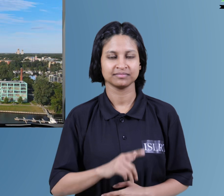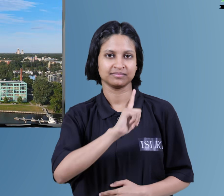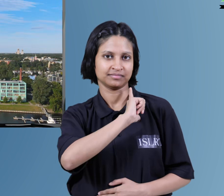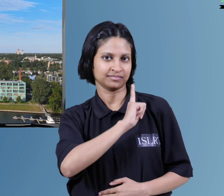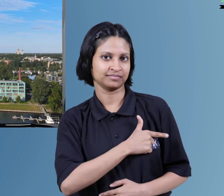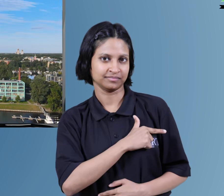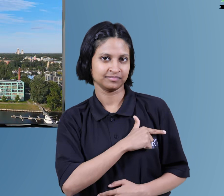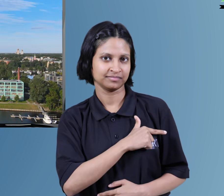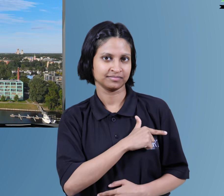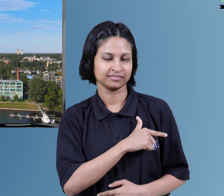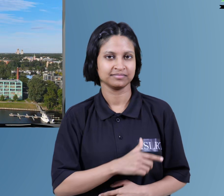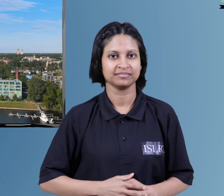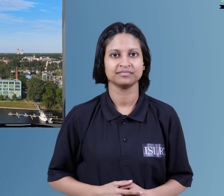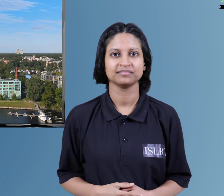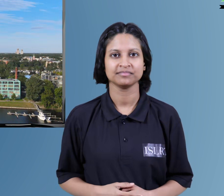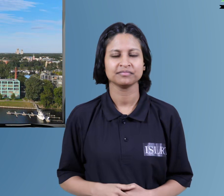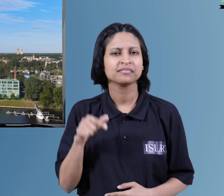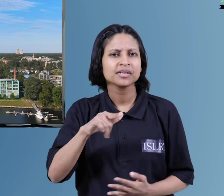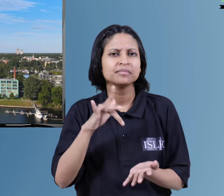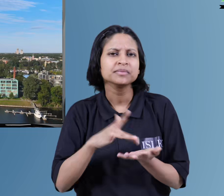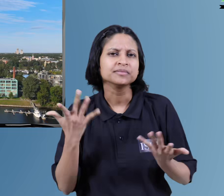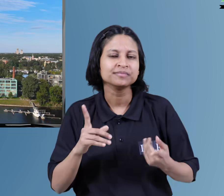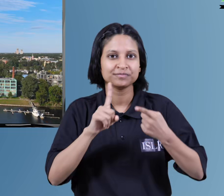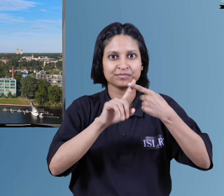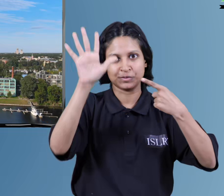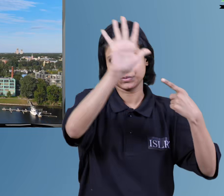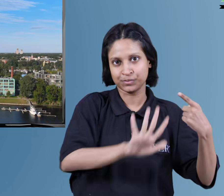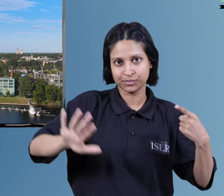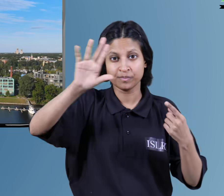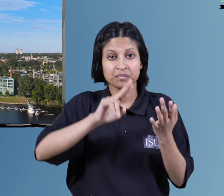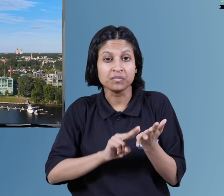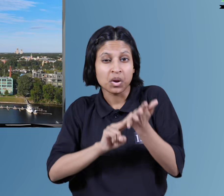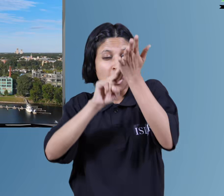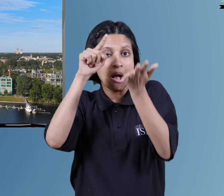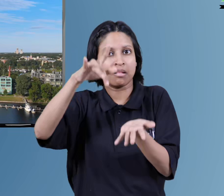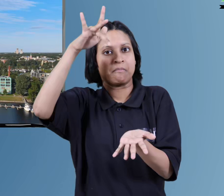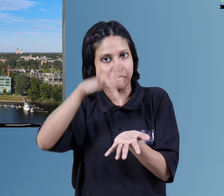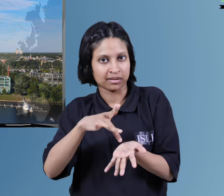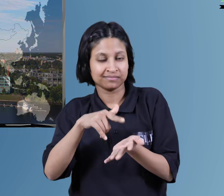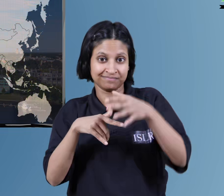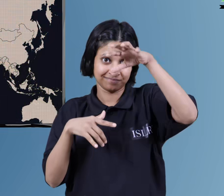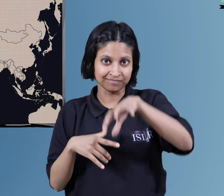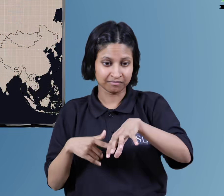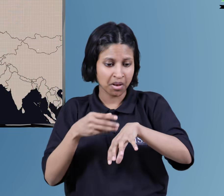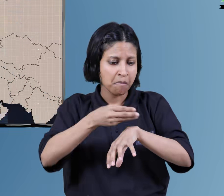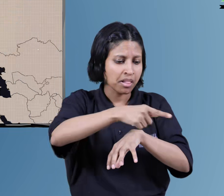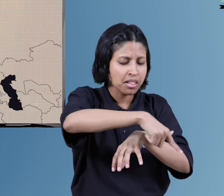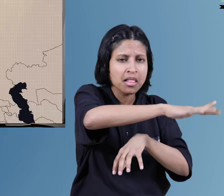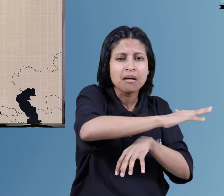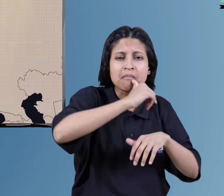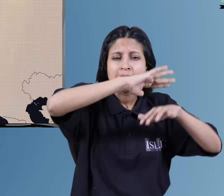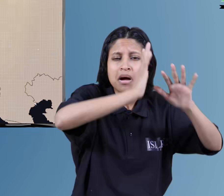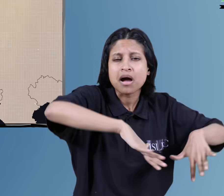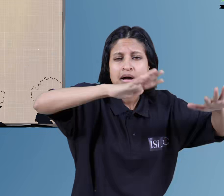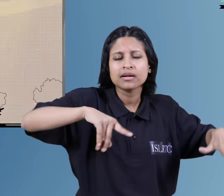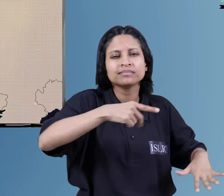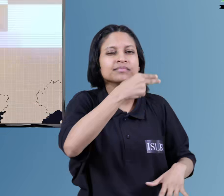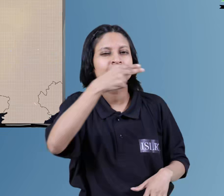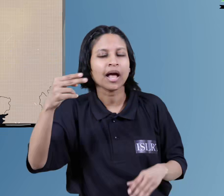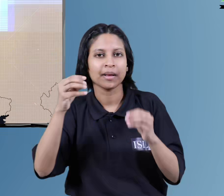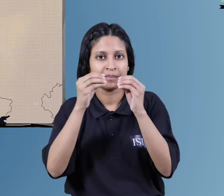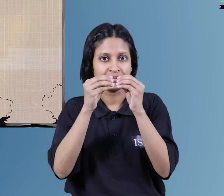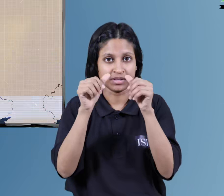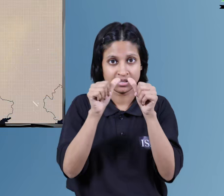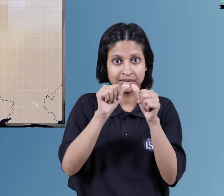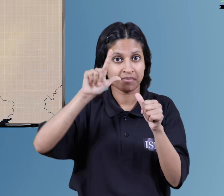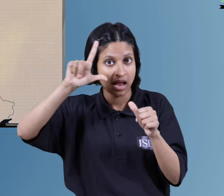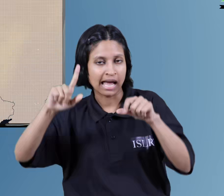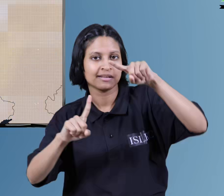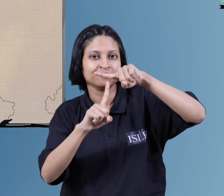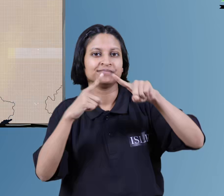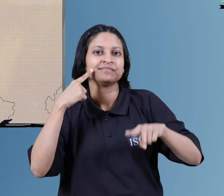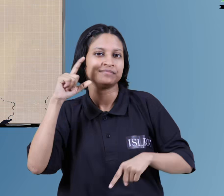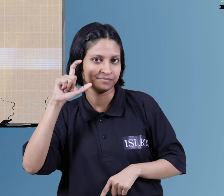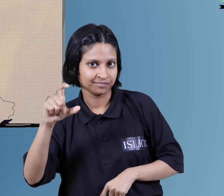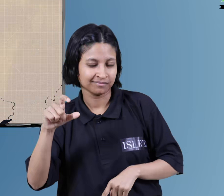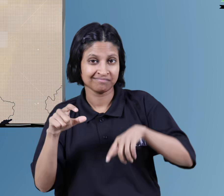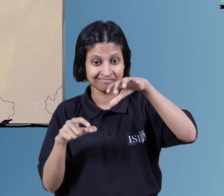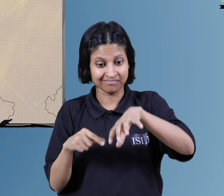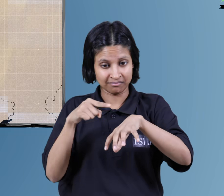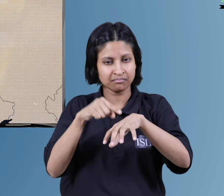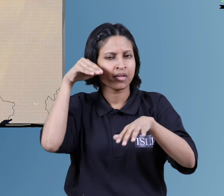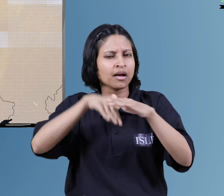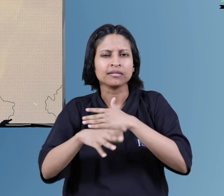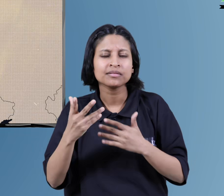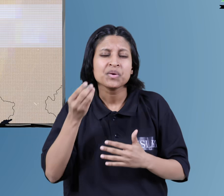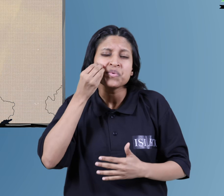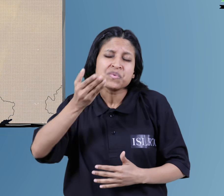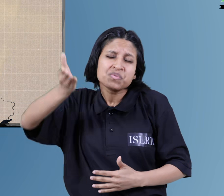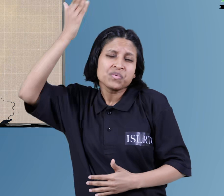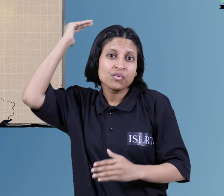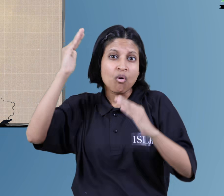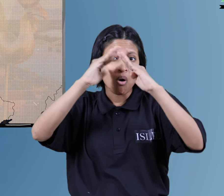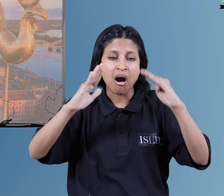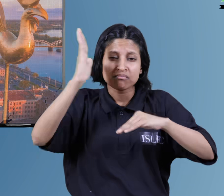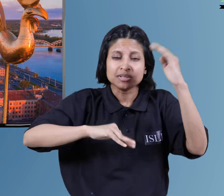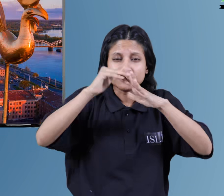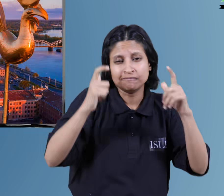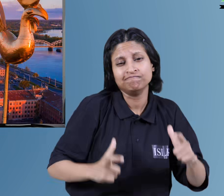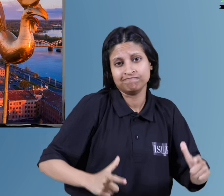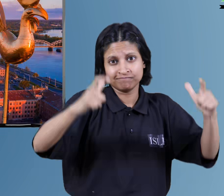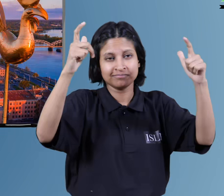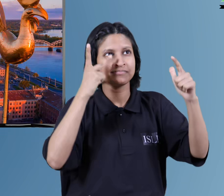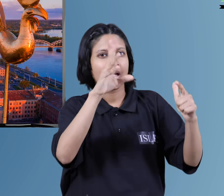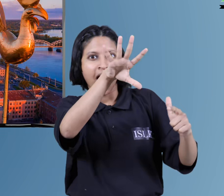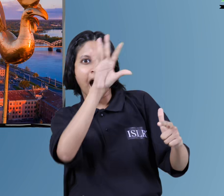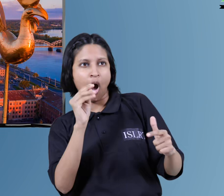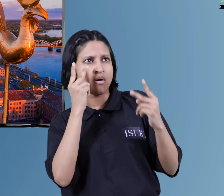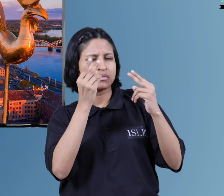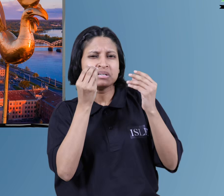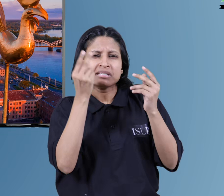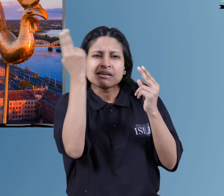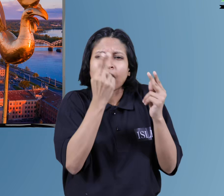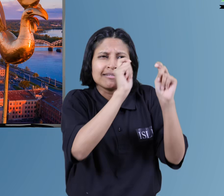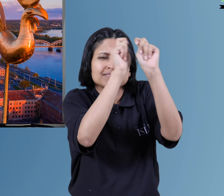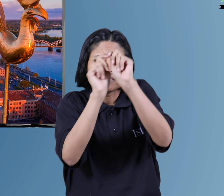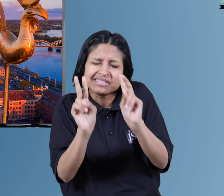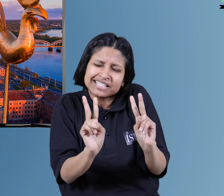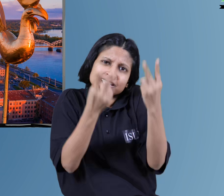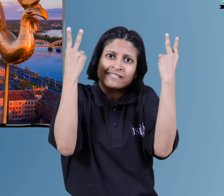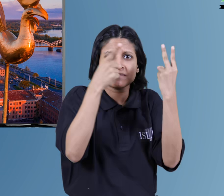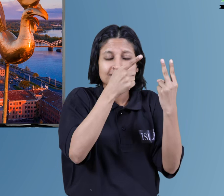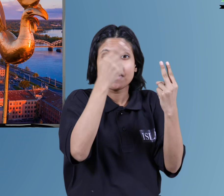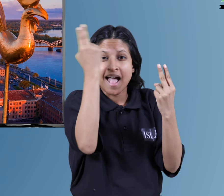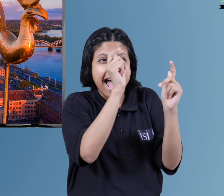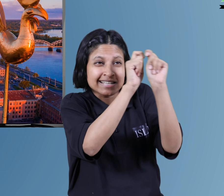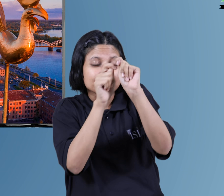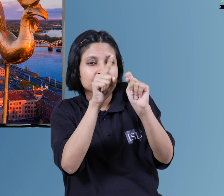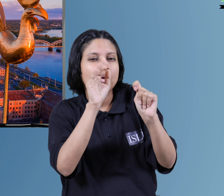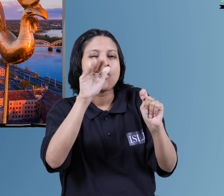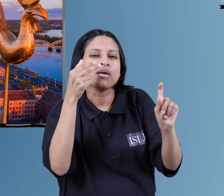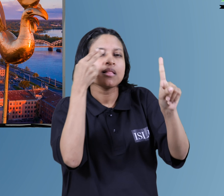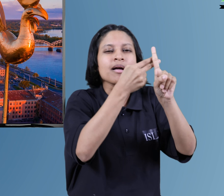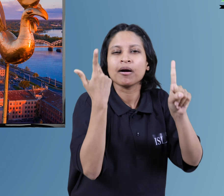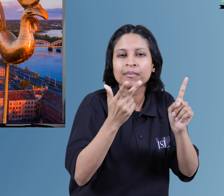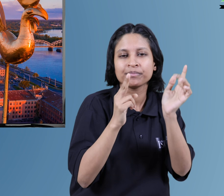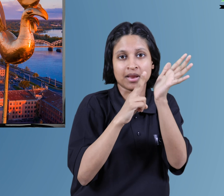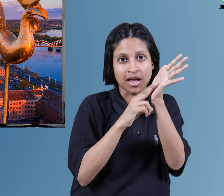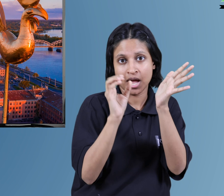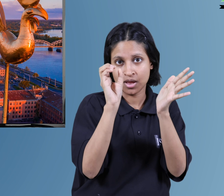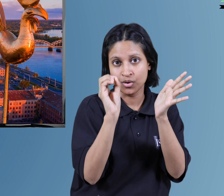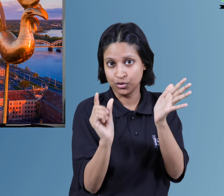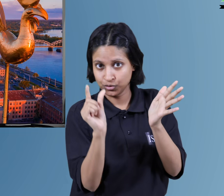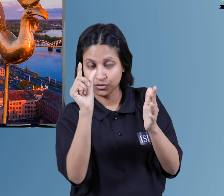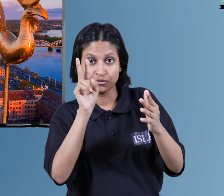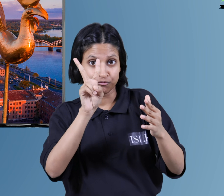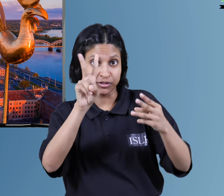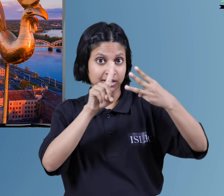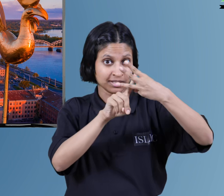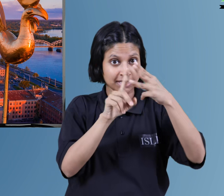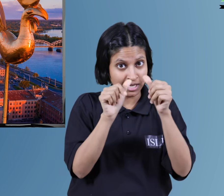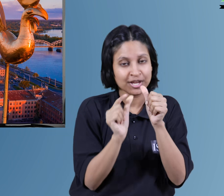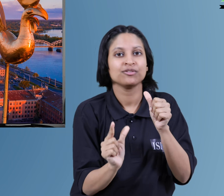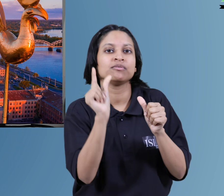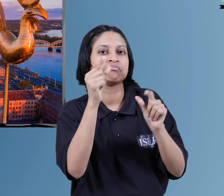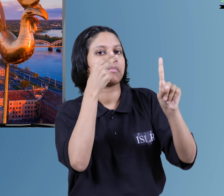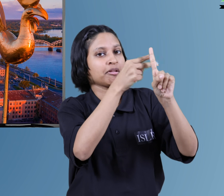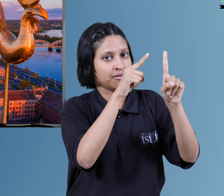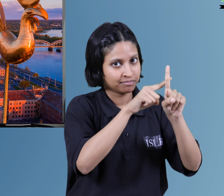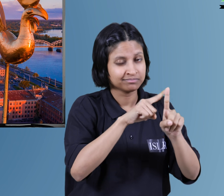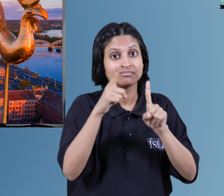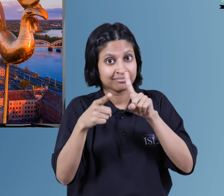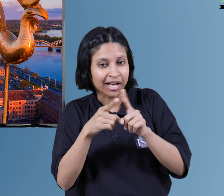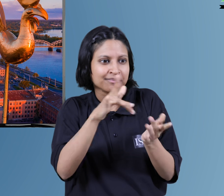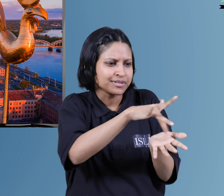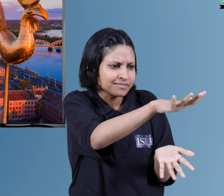Latvia A Baltic state in Northern Europe, known for its art nouveau architecture,